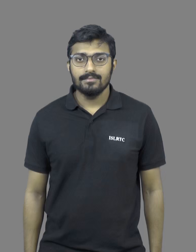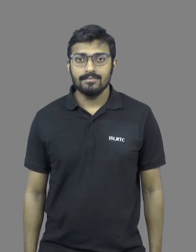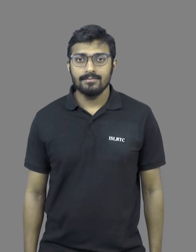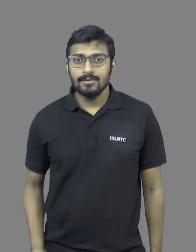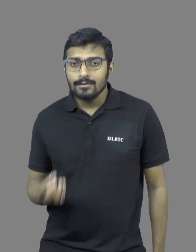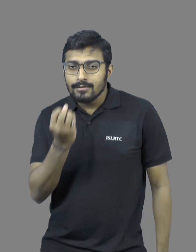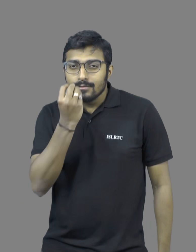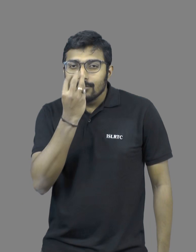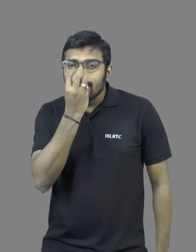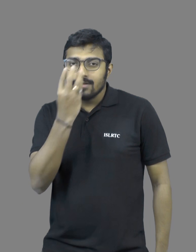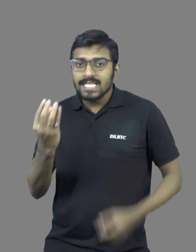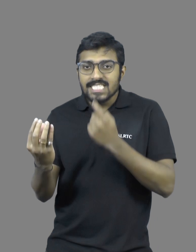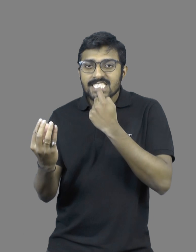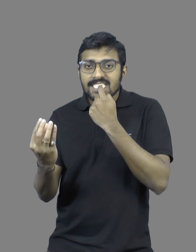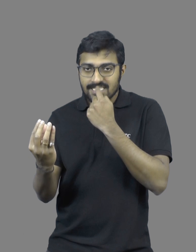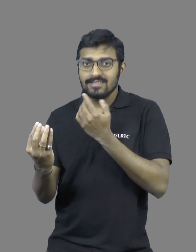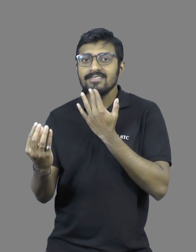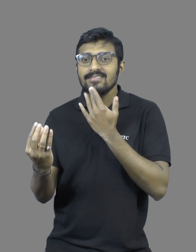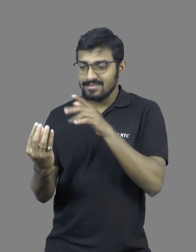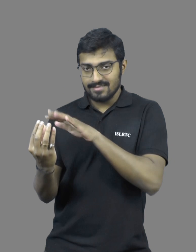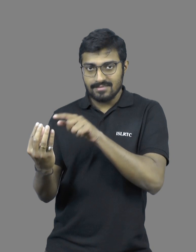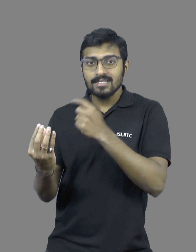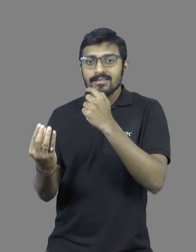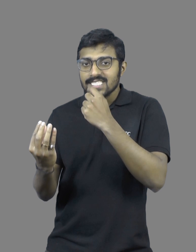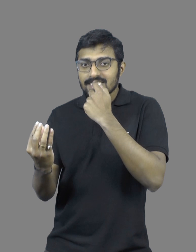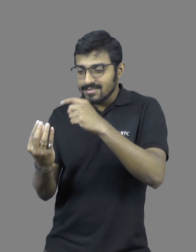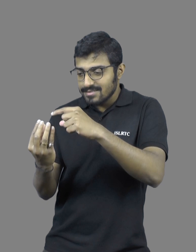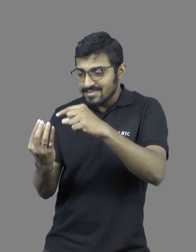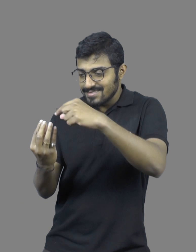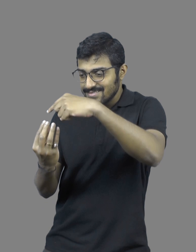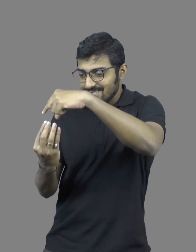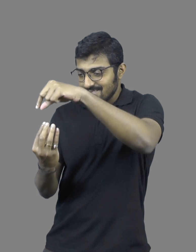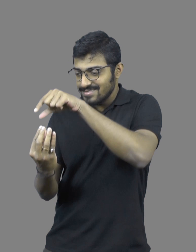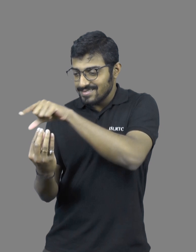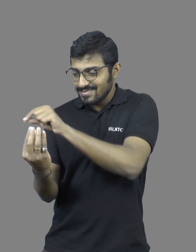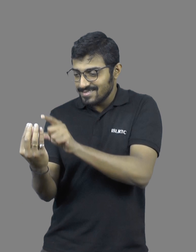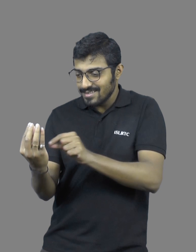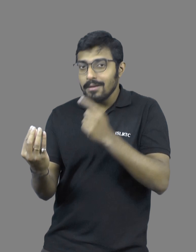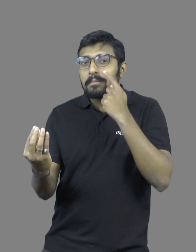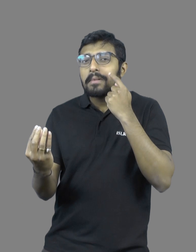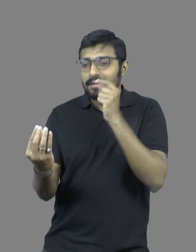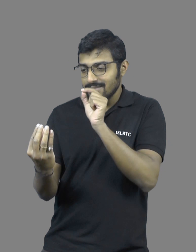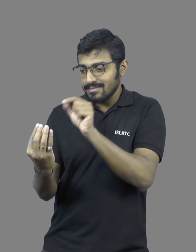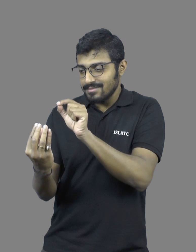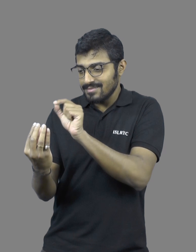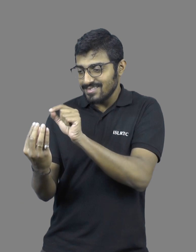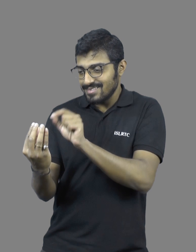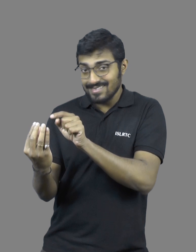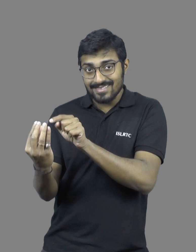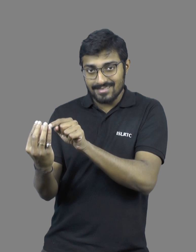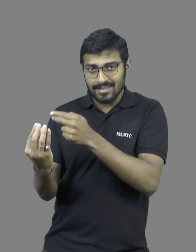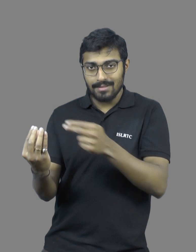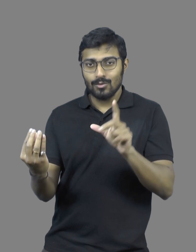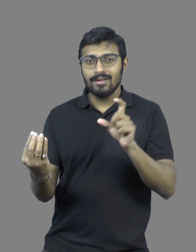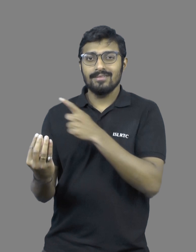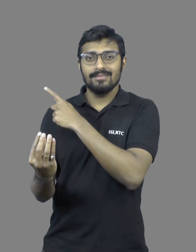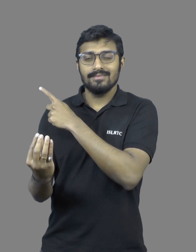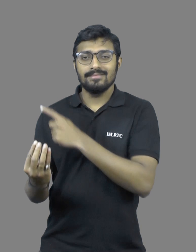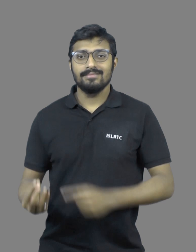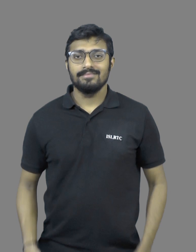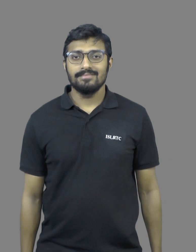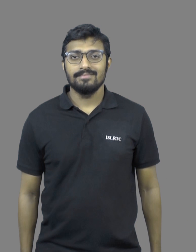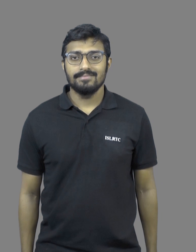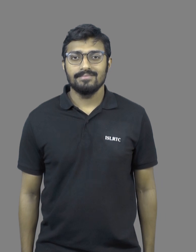Bauhinia Accuminata